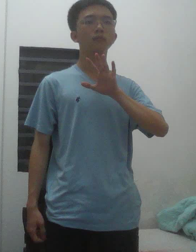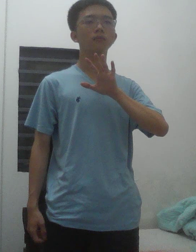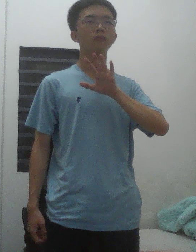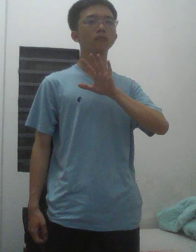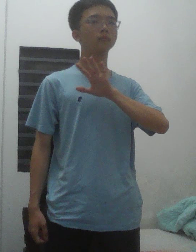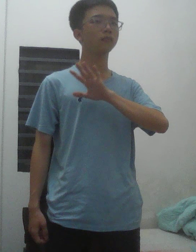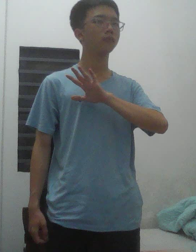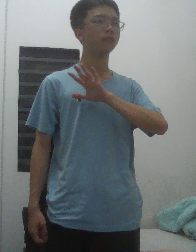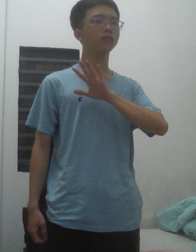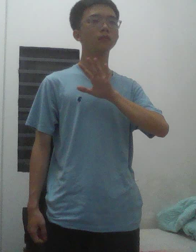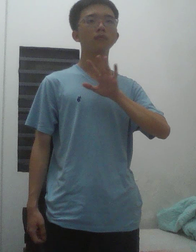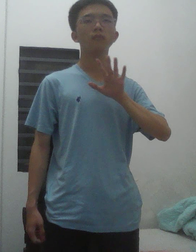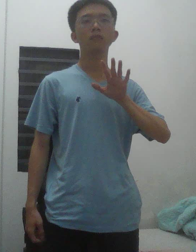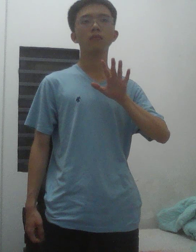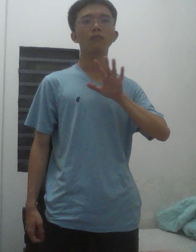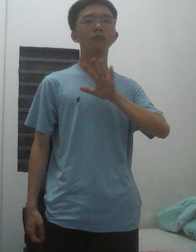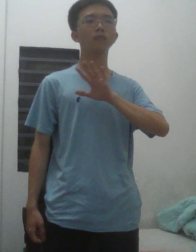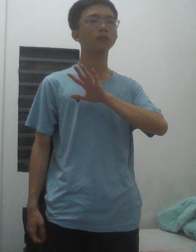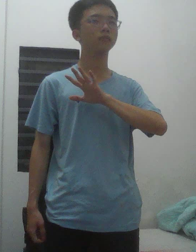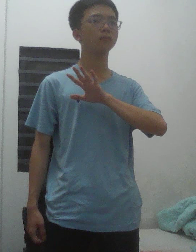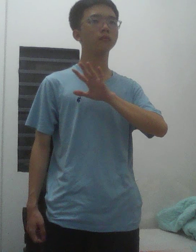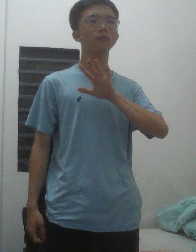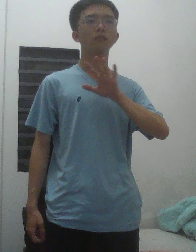khong dong y